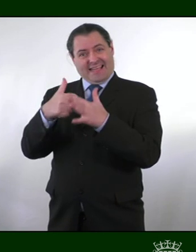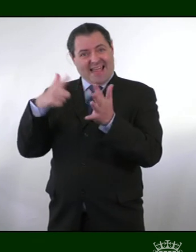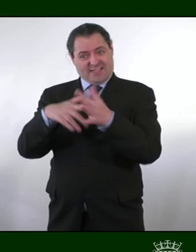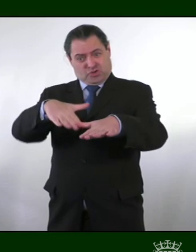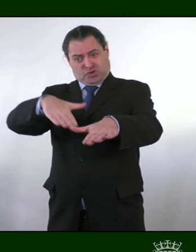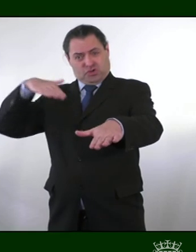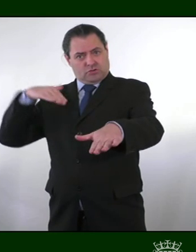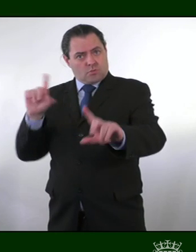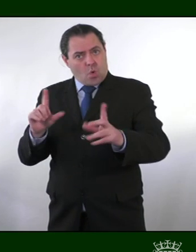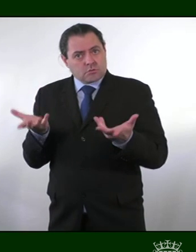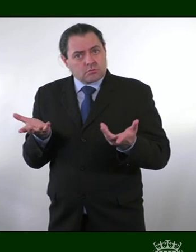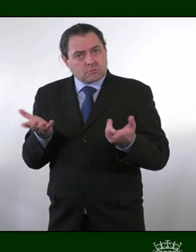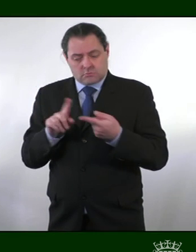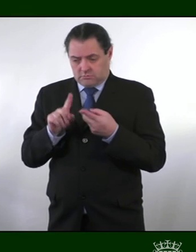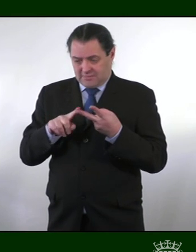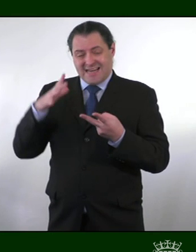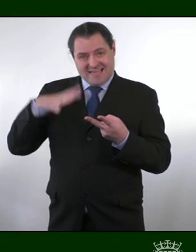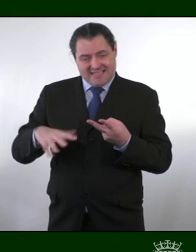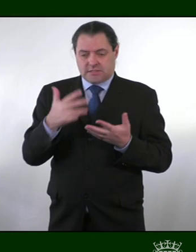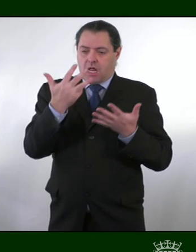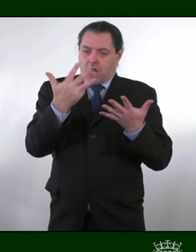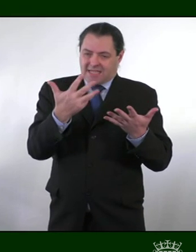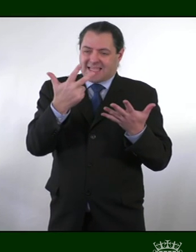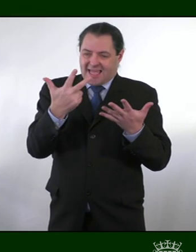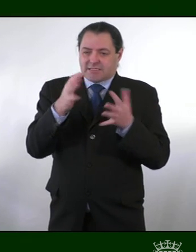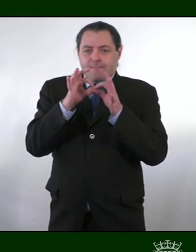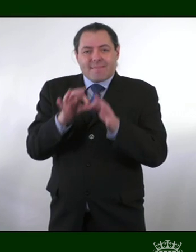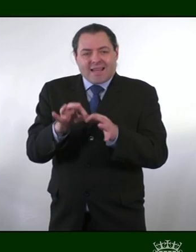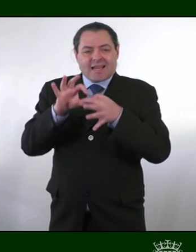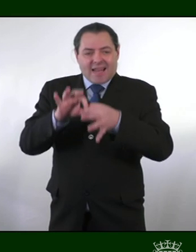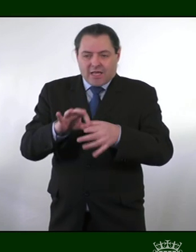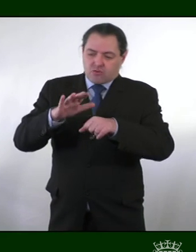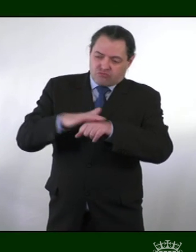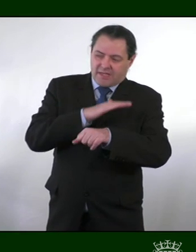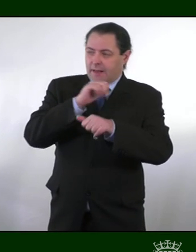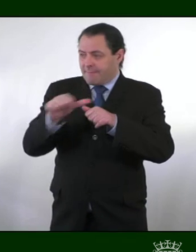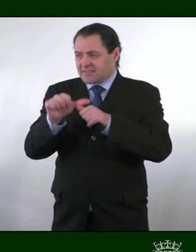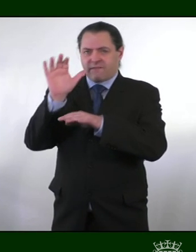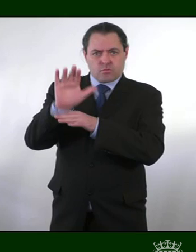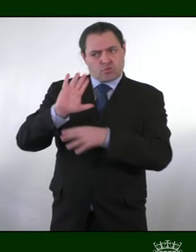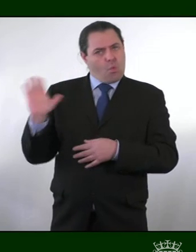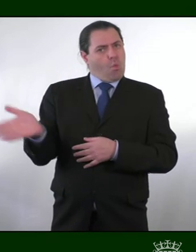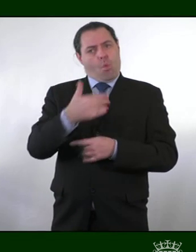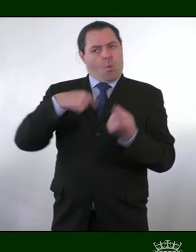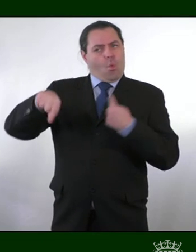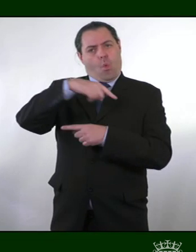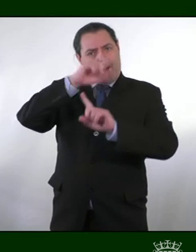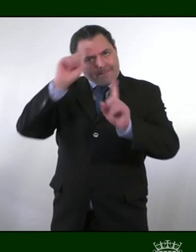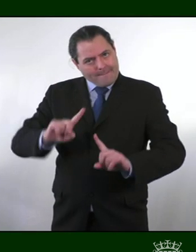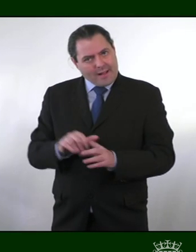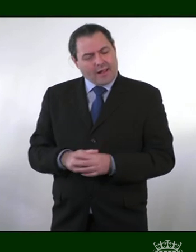We call on him also to make a £98 billion stimulus to invest in a greener, better future for us all.